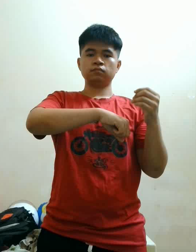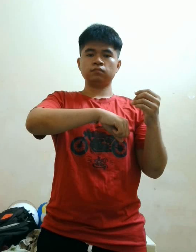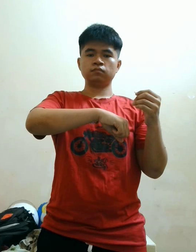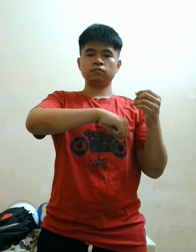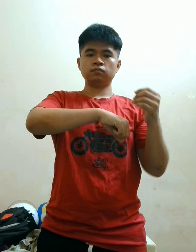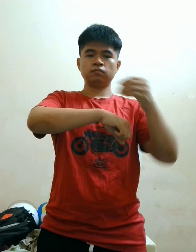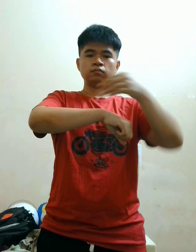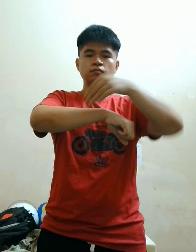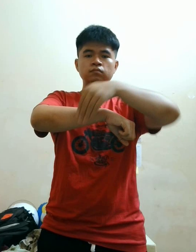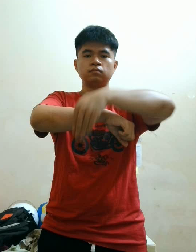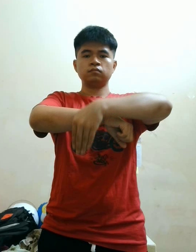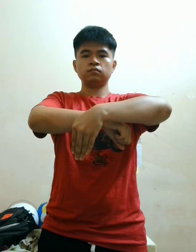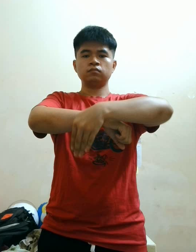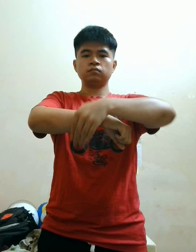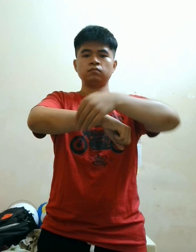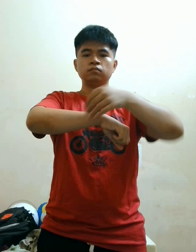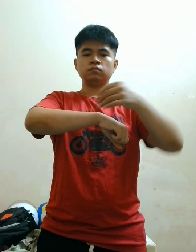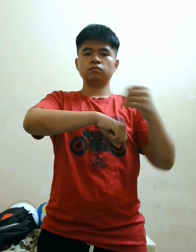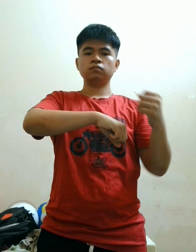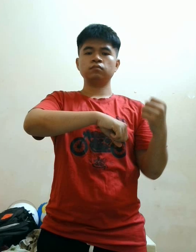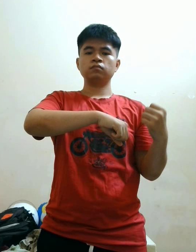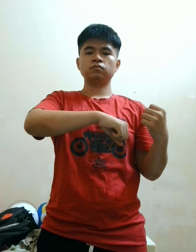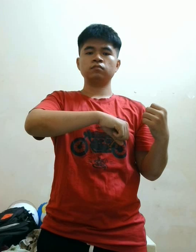buoi chieu